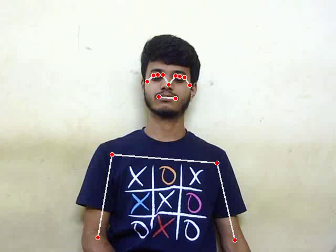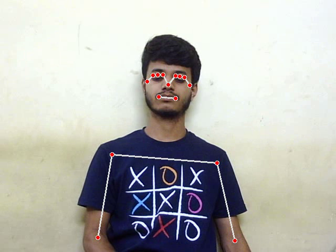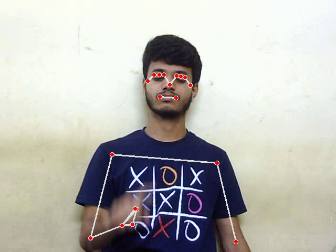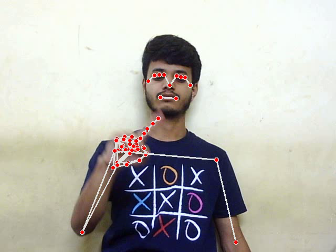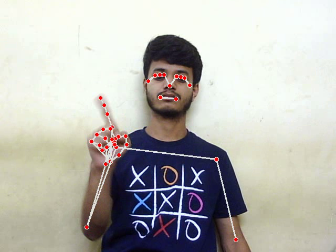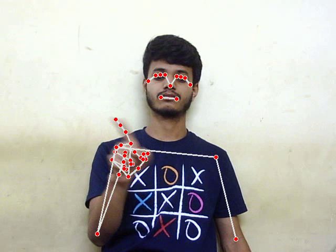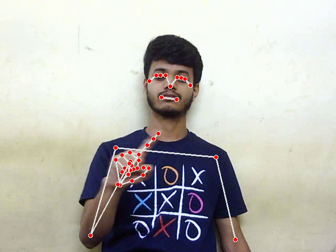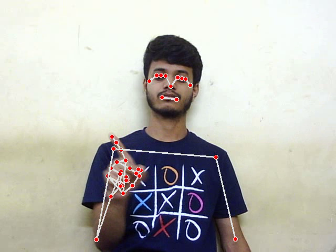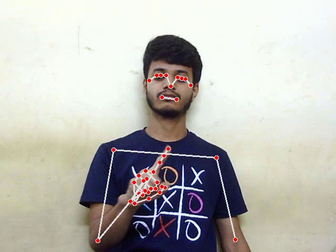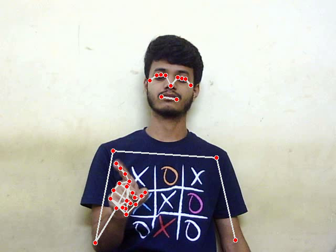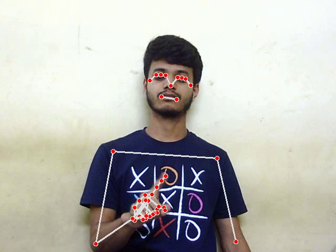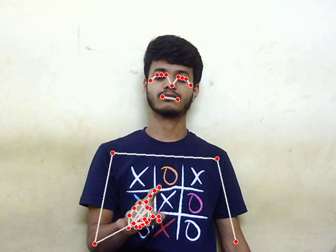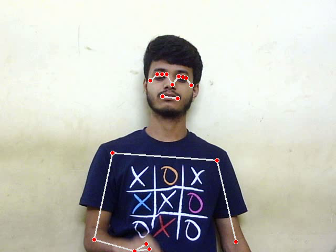where